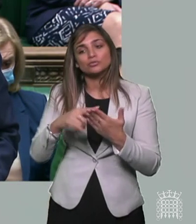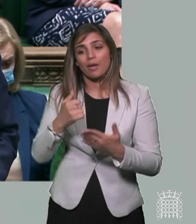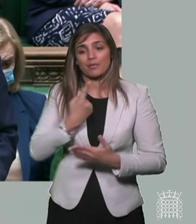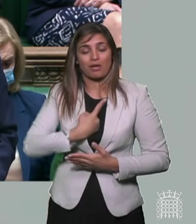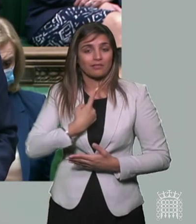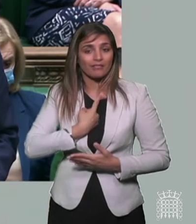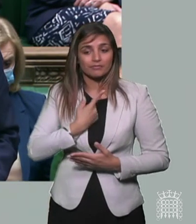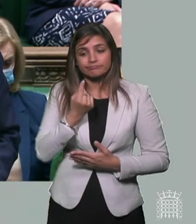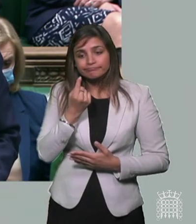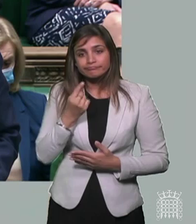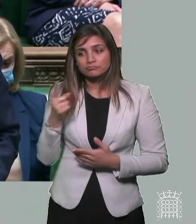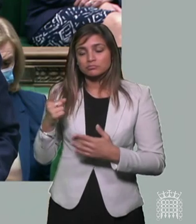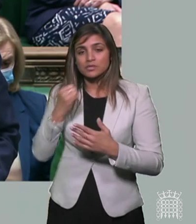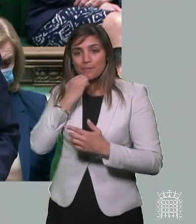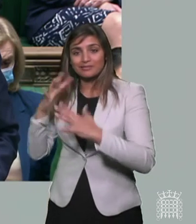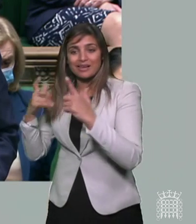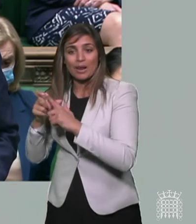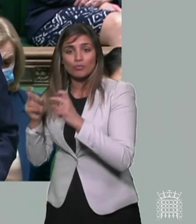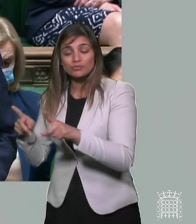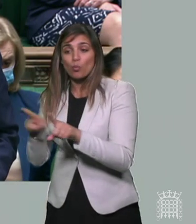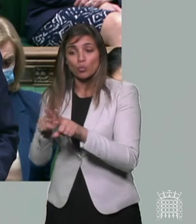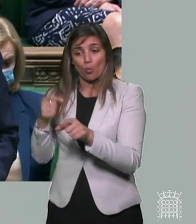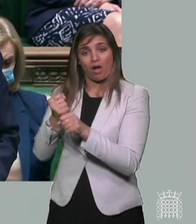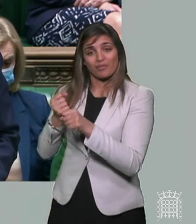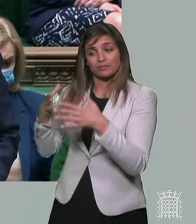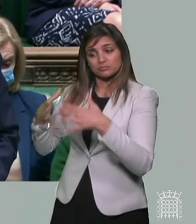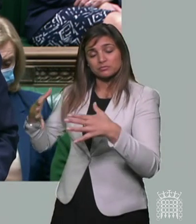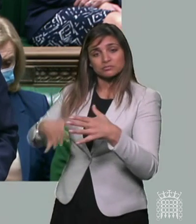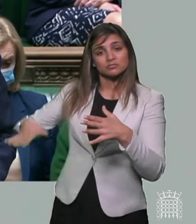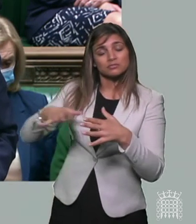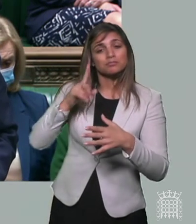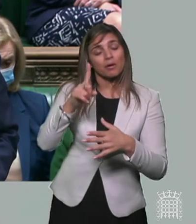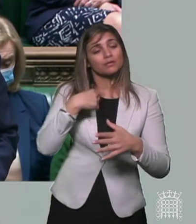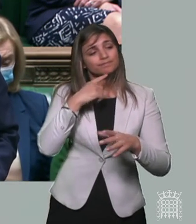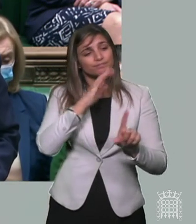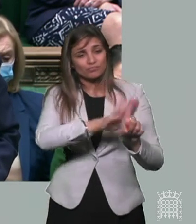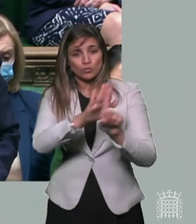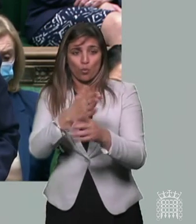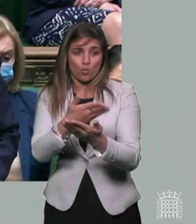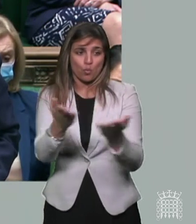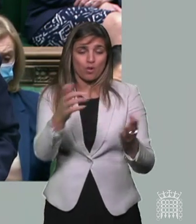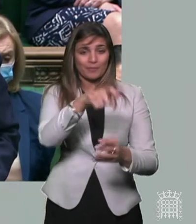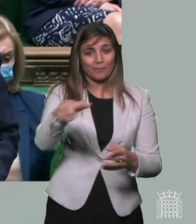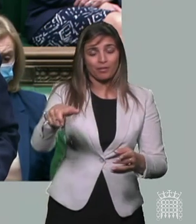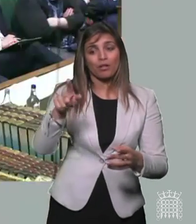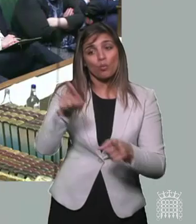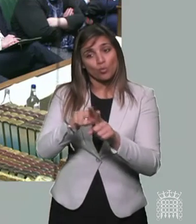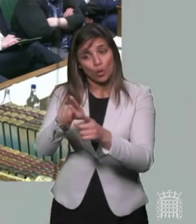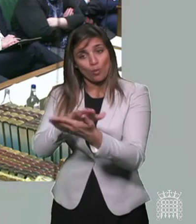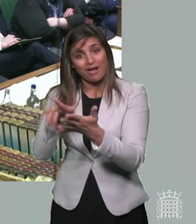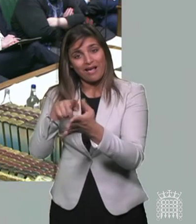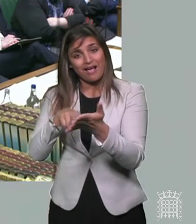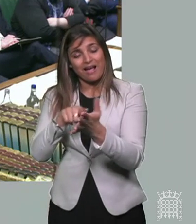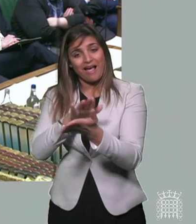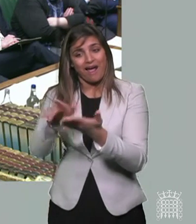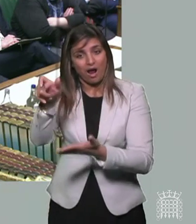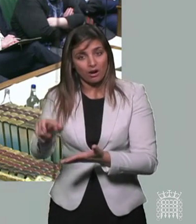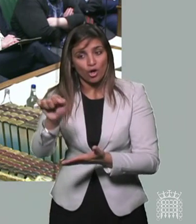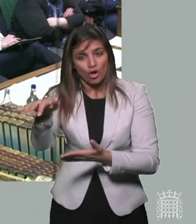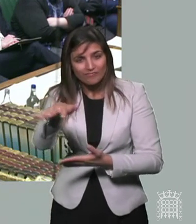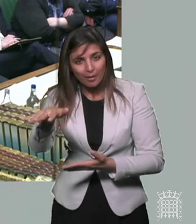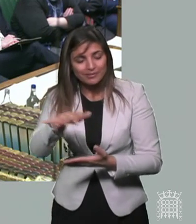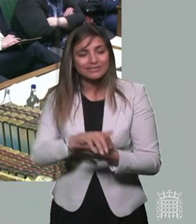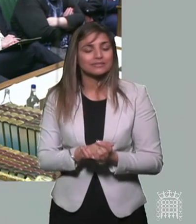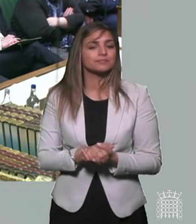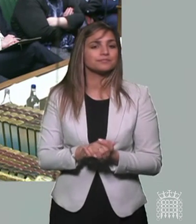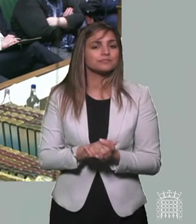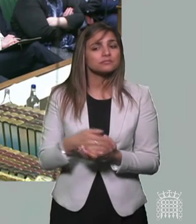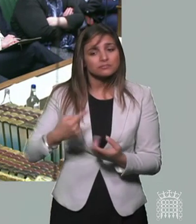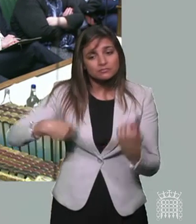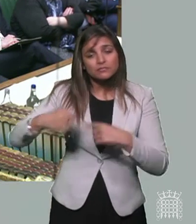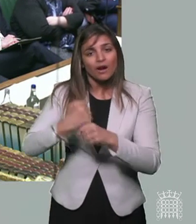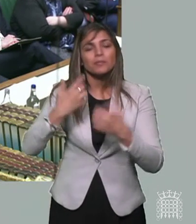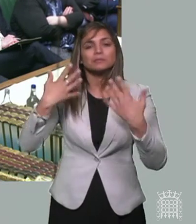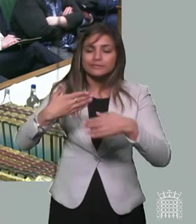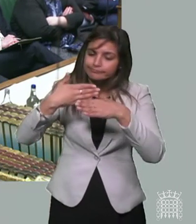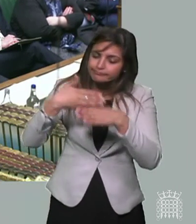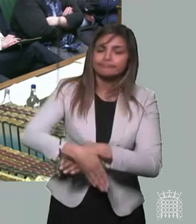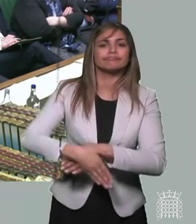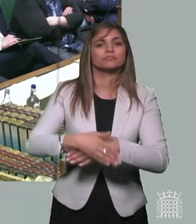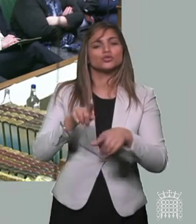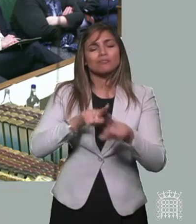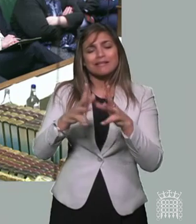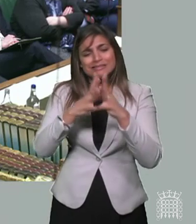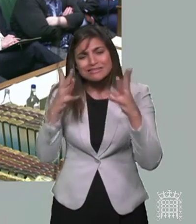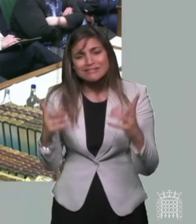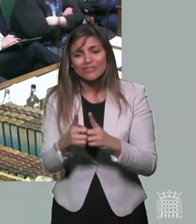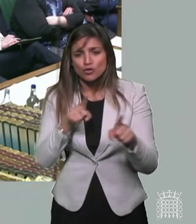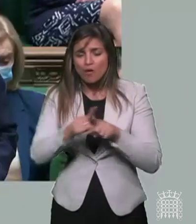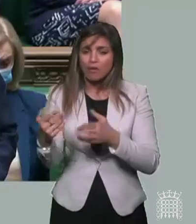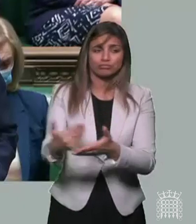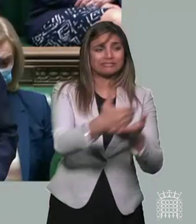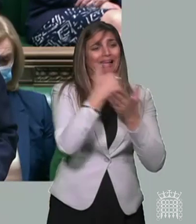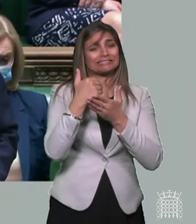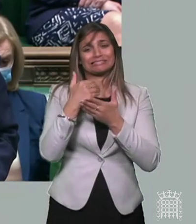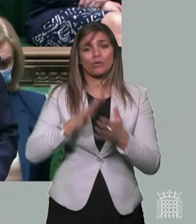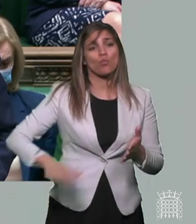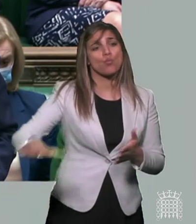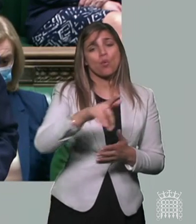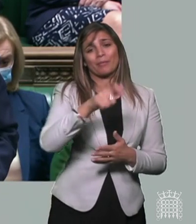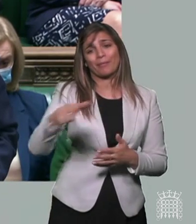10 and across the Government, but I want to reassure the people of this country, including Hannah and her family, that we have been working to do everything we can to protect her and her family.